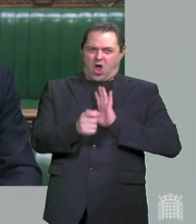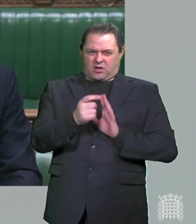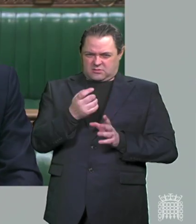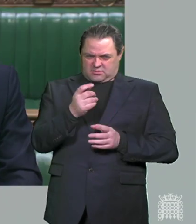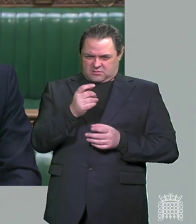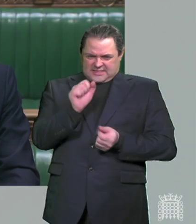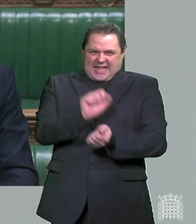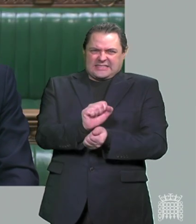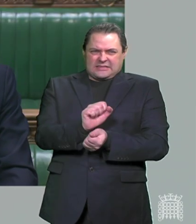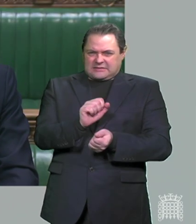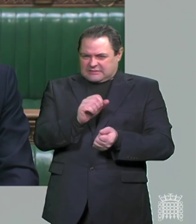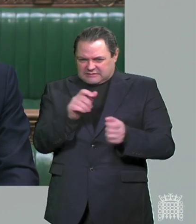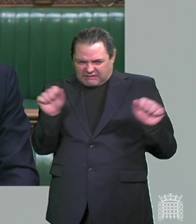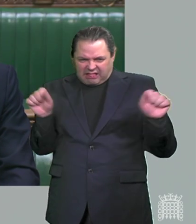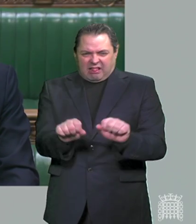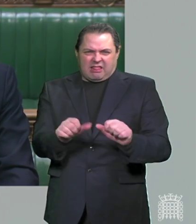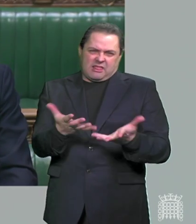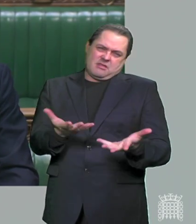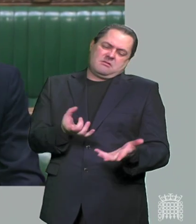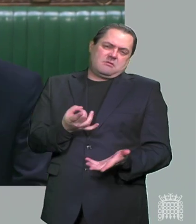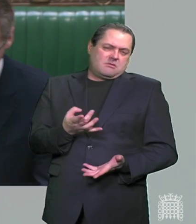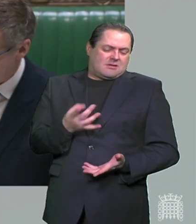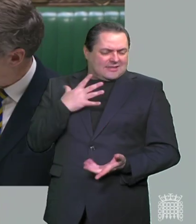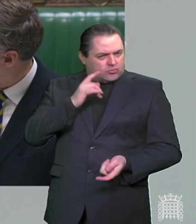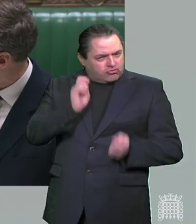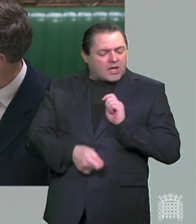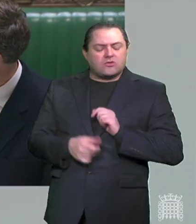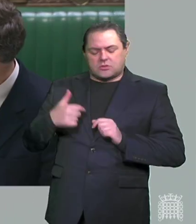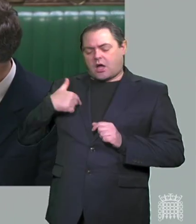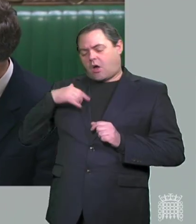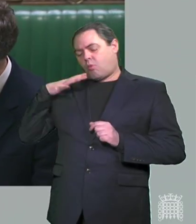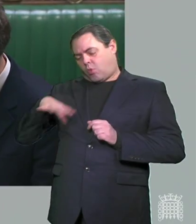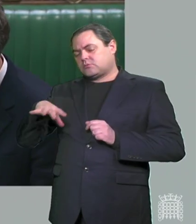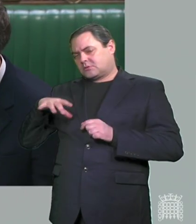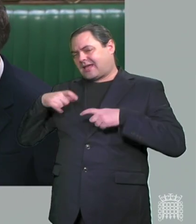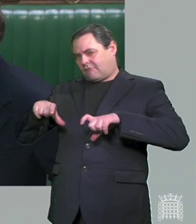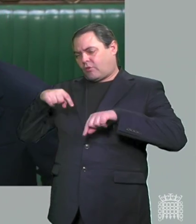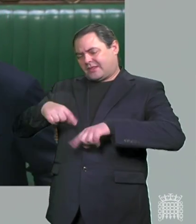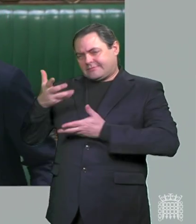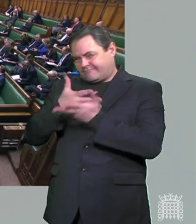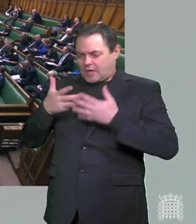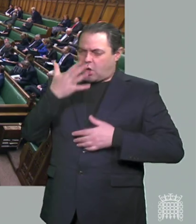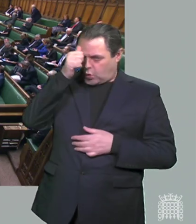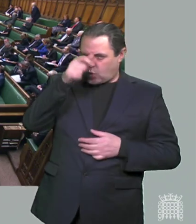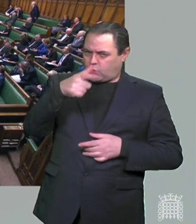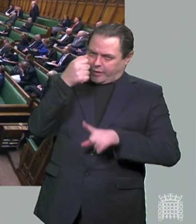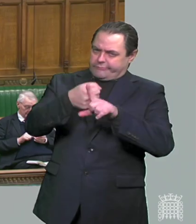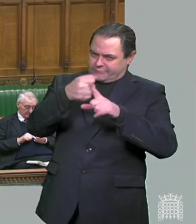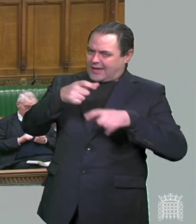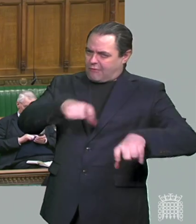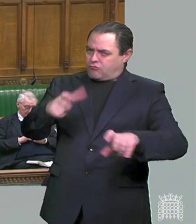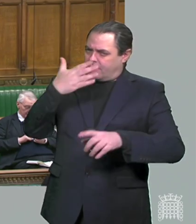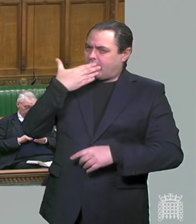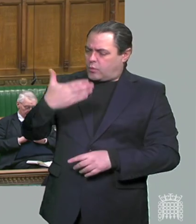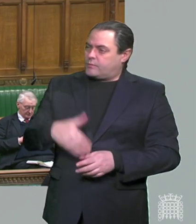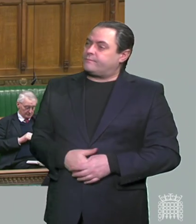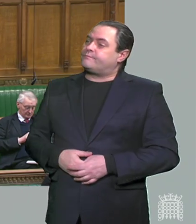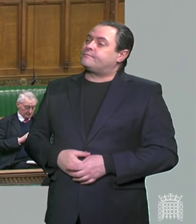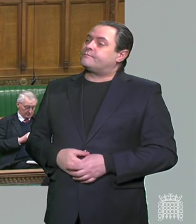I am determined to work closely across Government, and I know that my honourable Friend will continue his campaign to pursue this.